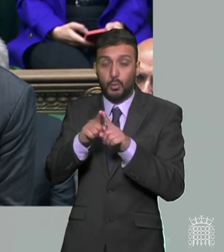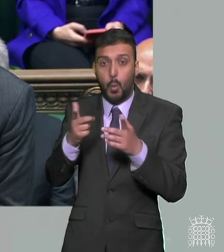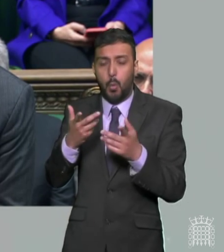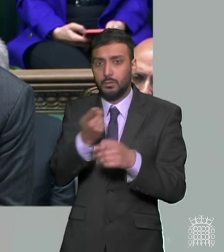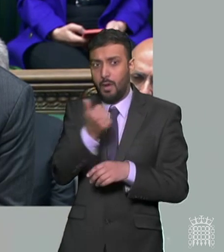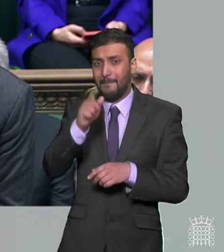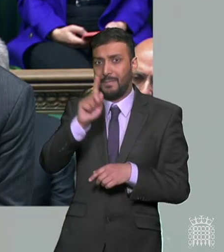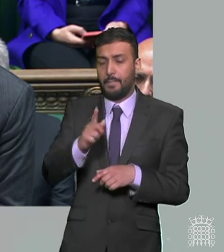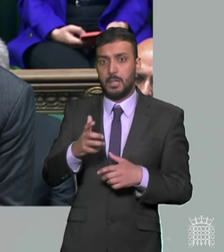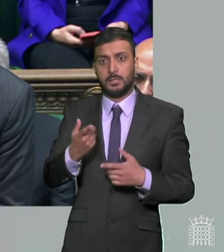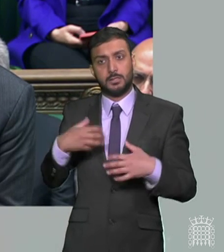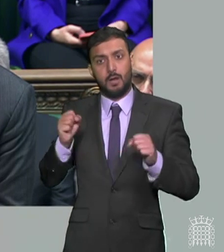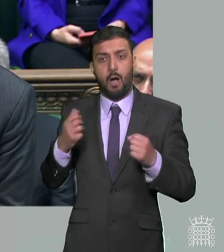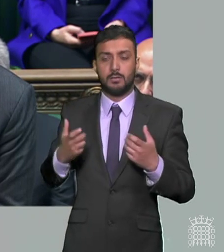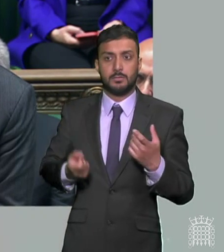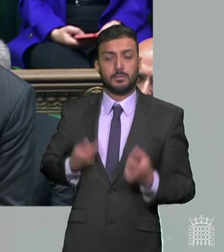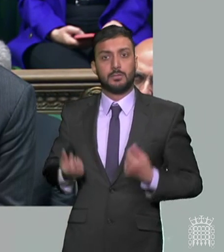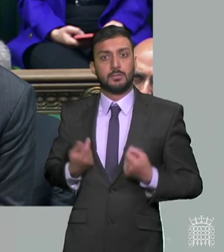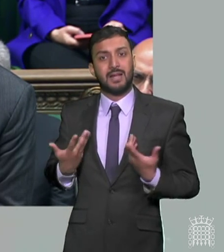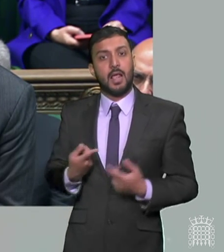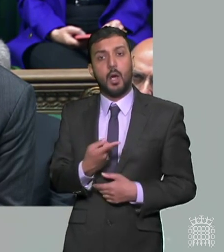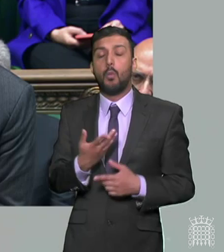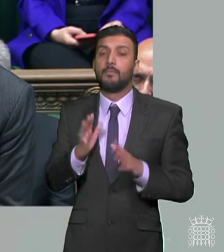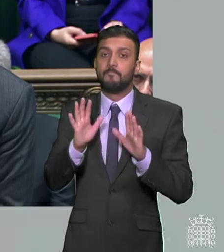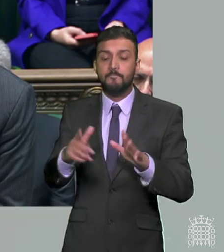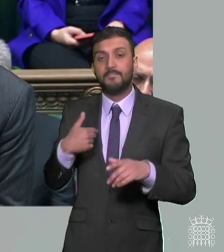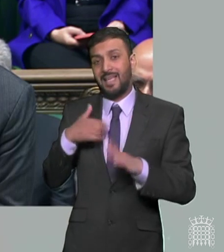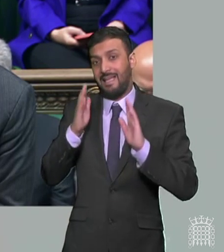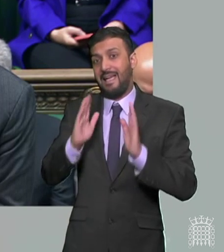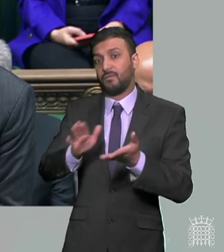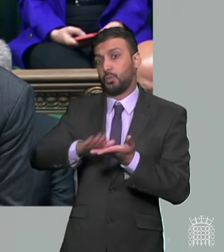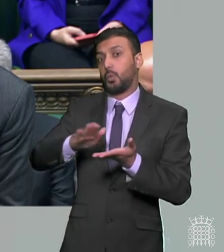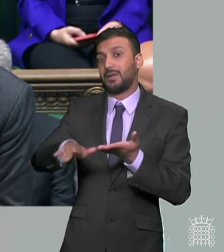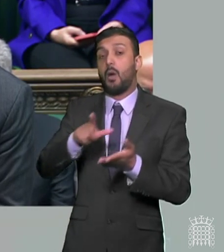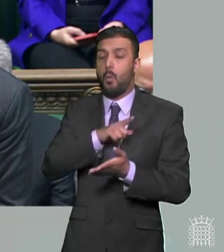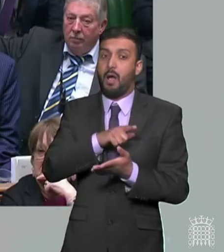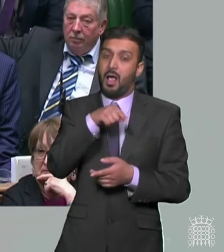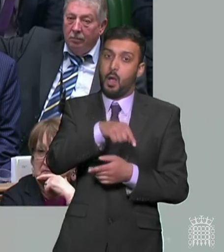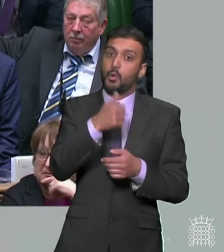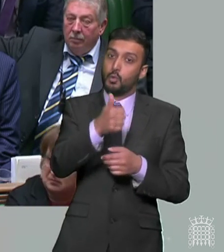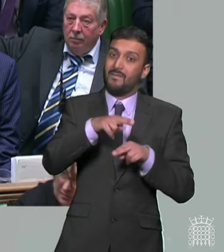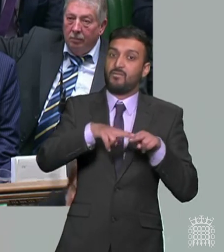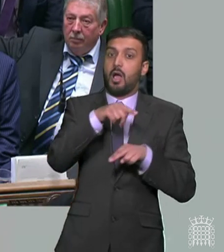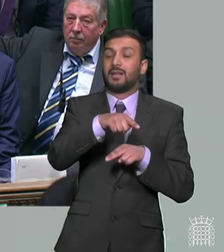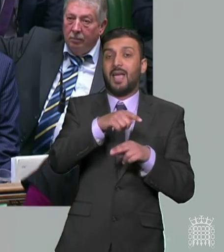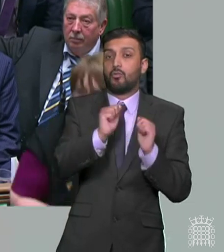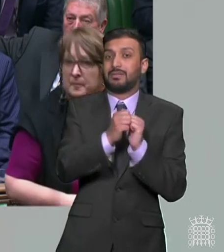We need to rectify that balance for the sake of the Good Friday agreement, on which this country depends.